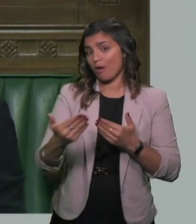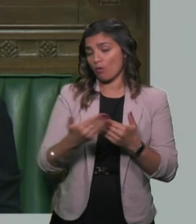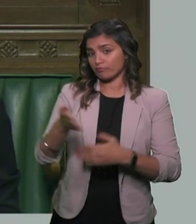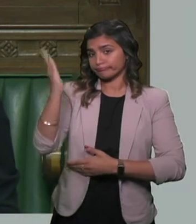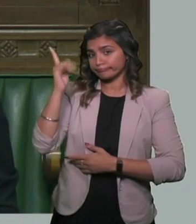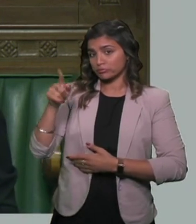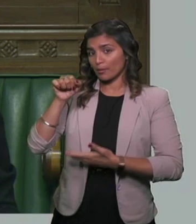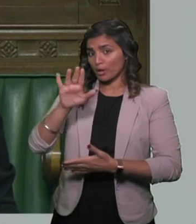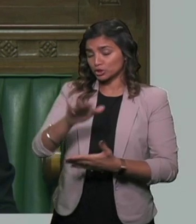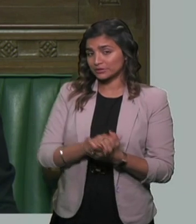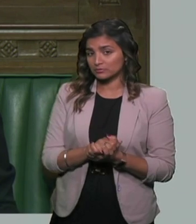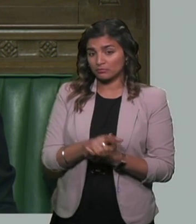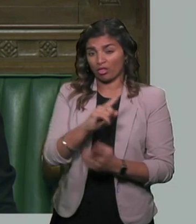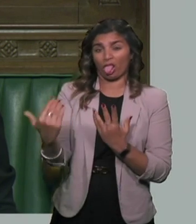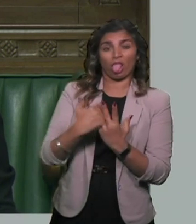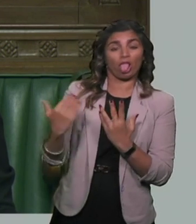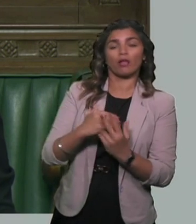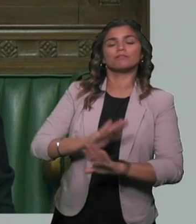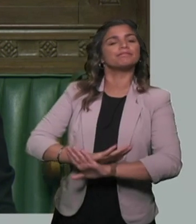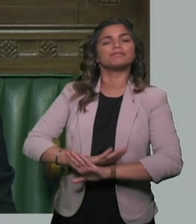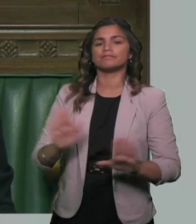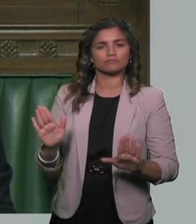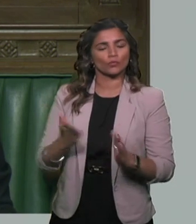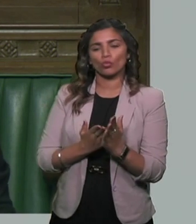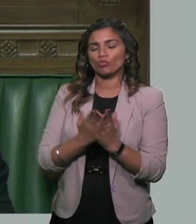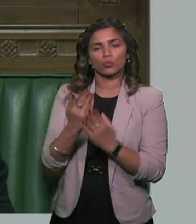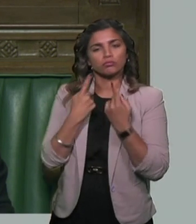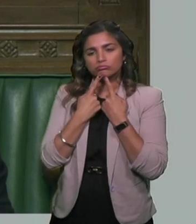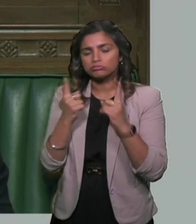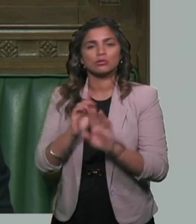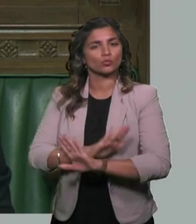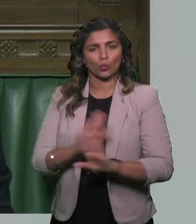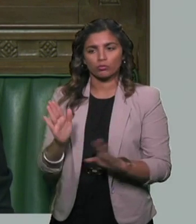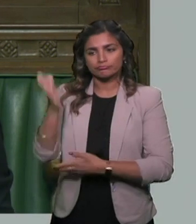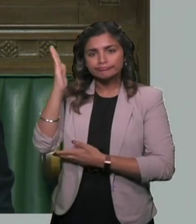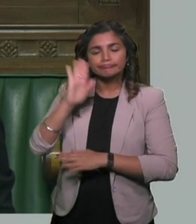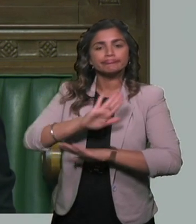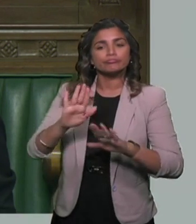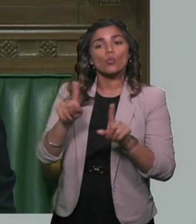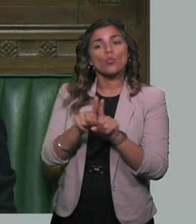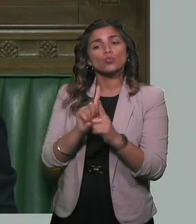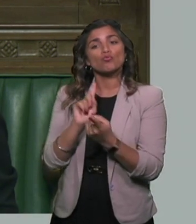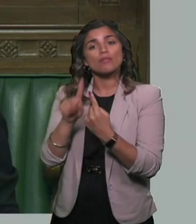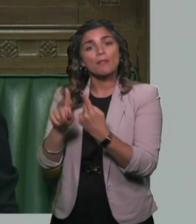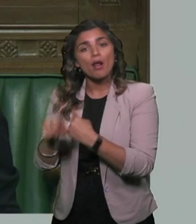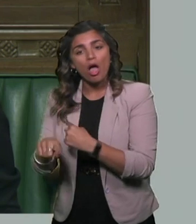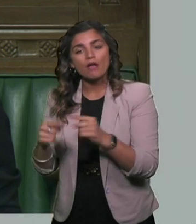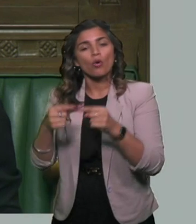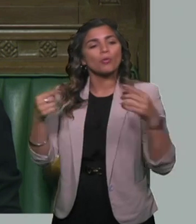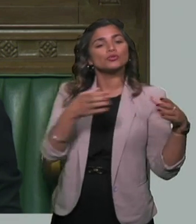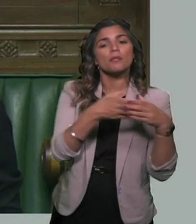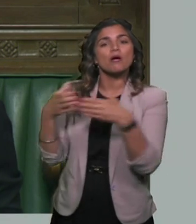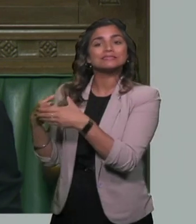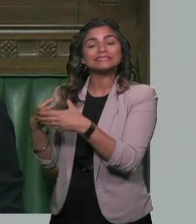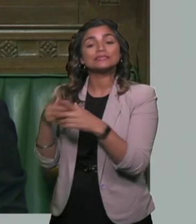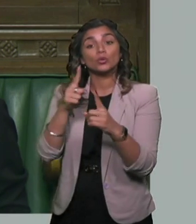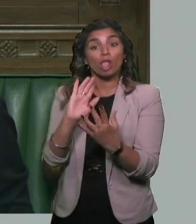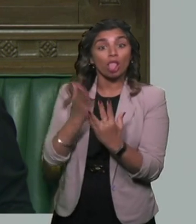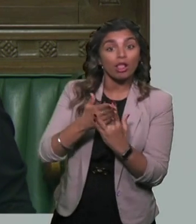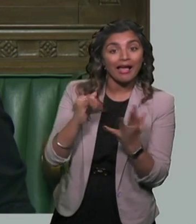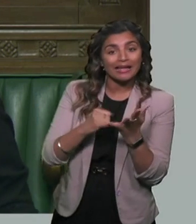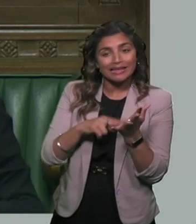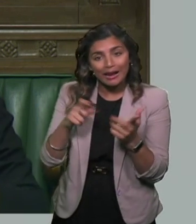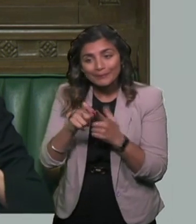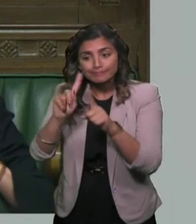Interventions are not taken during the Chancellor’s statement, nor during the replies on behalf of the Opposition and the SNP.